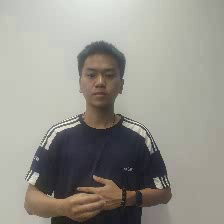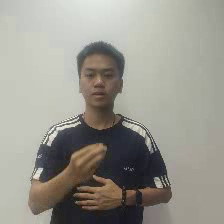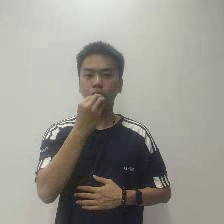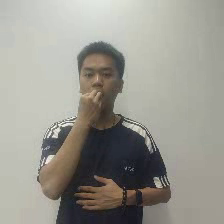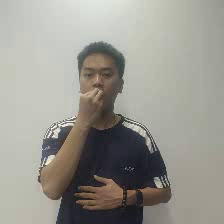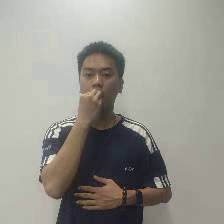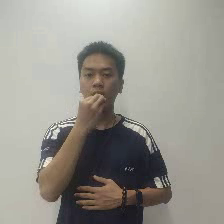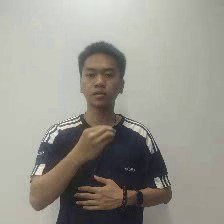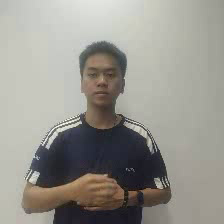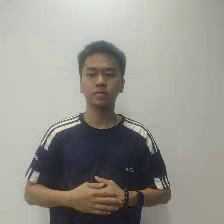Ăn